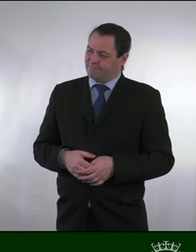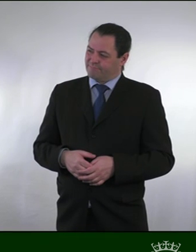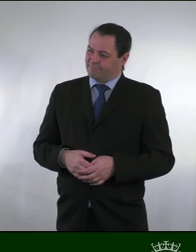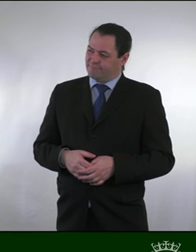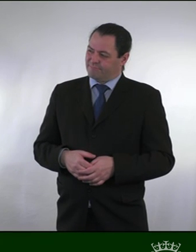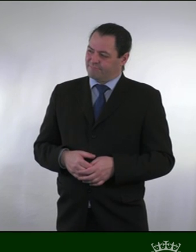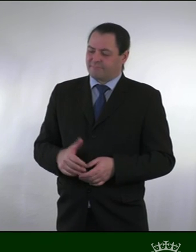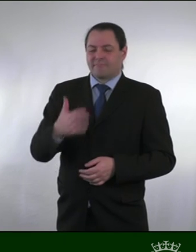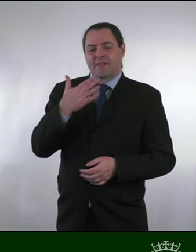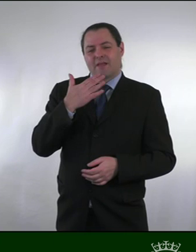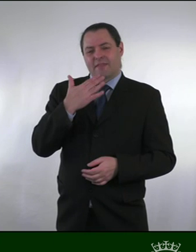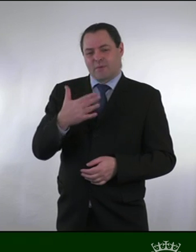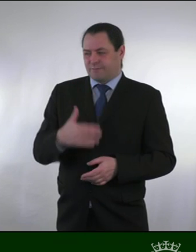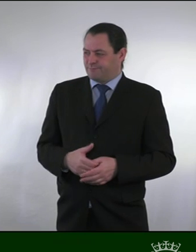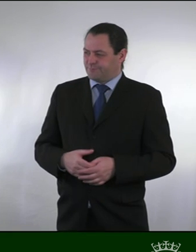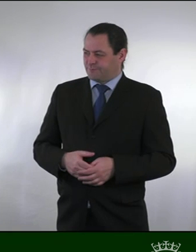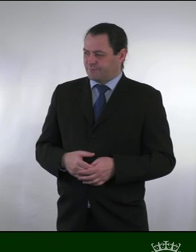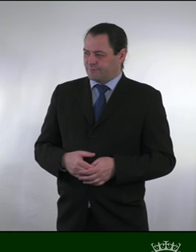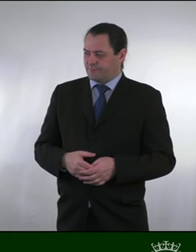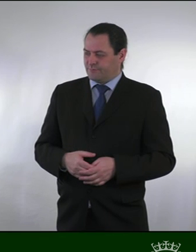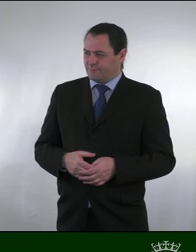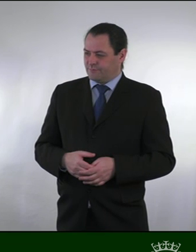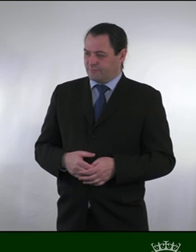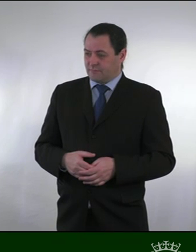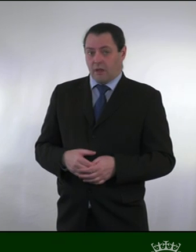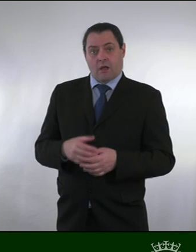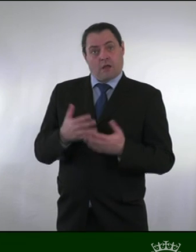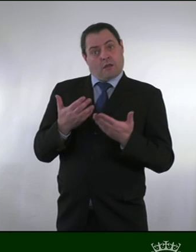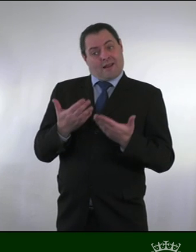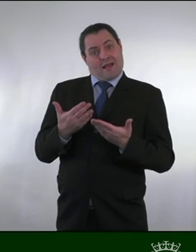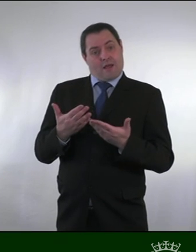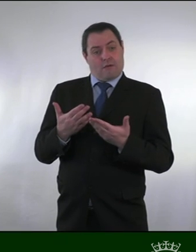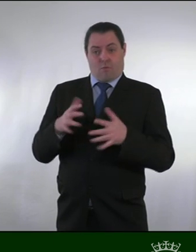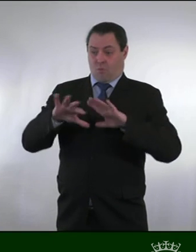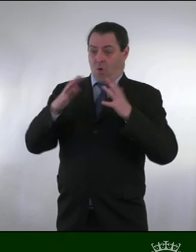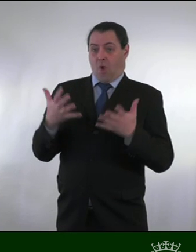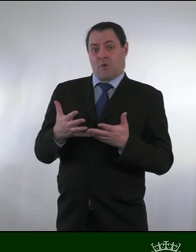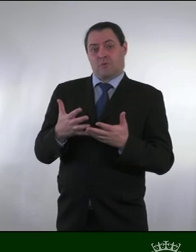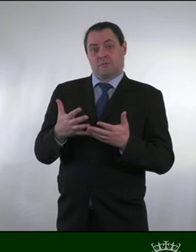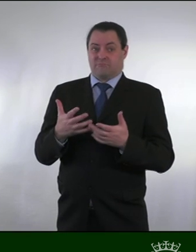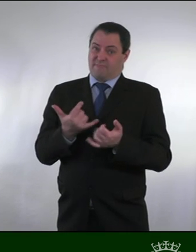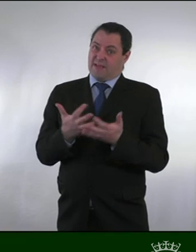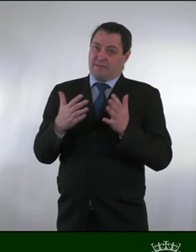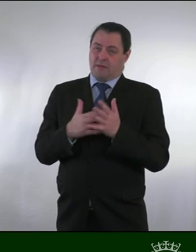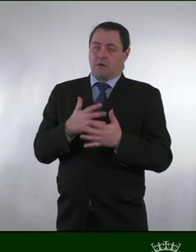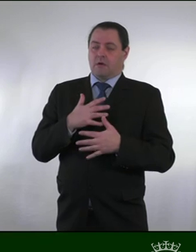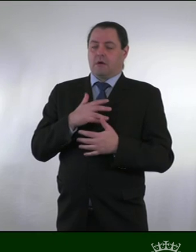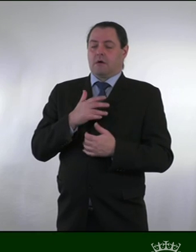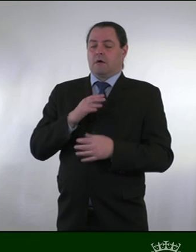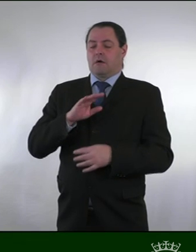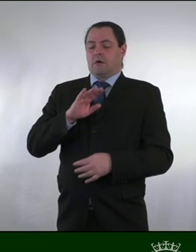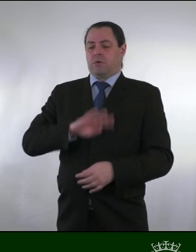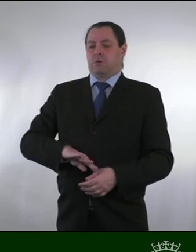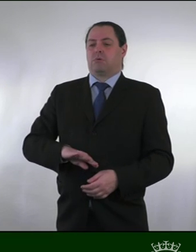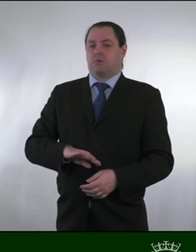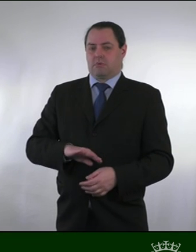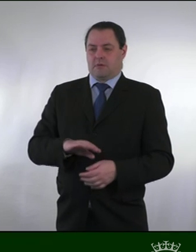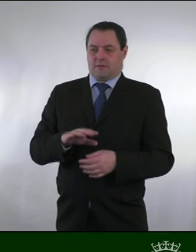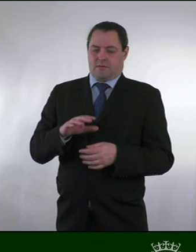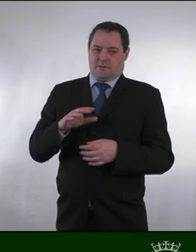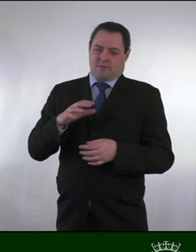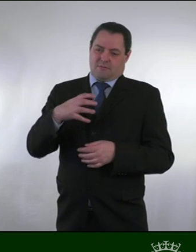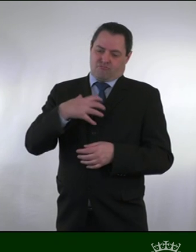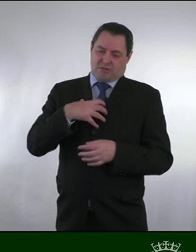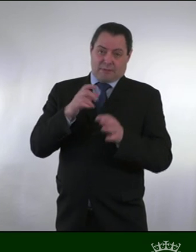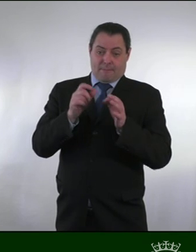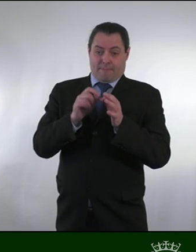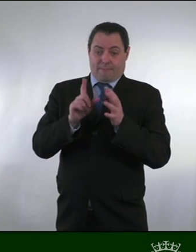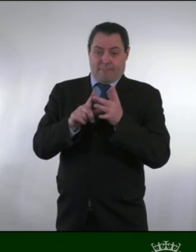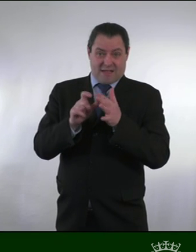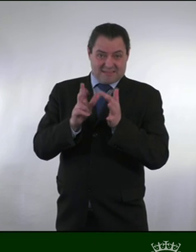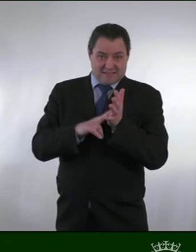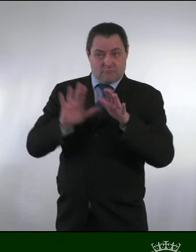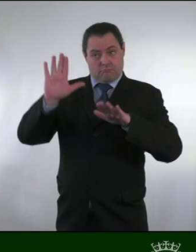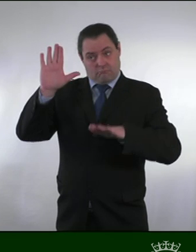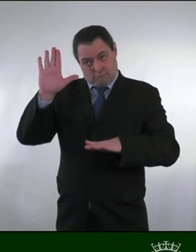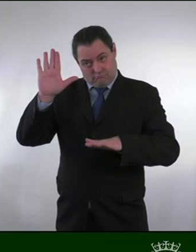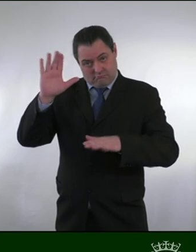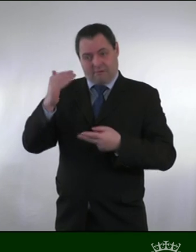This afternoon, millions around the world will breathe a massive sigh of relief when President Joe Biden and Vice-President Kamala Harris are sworn into office.